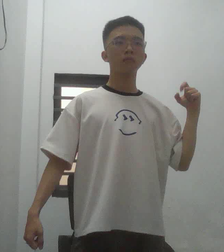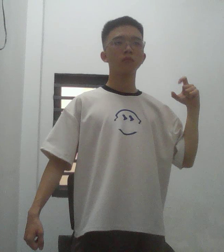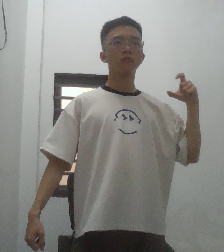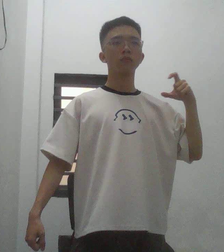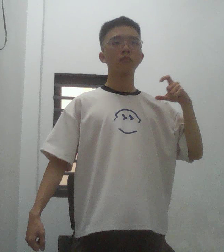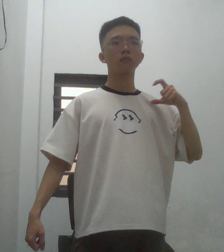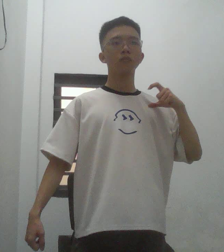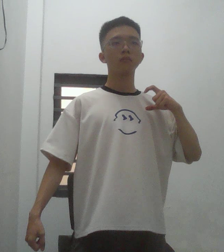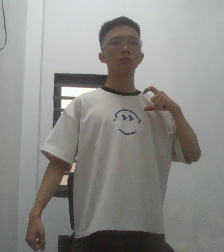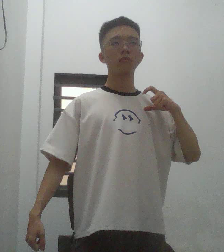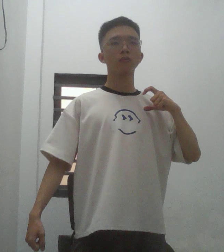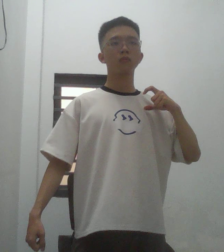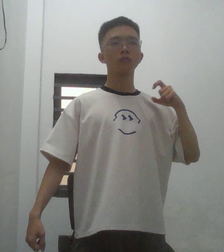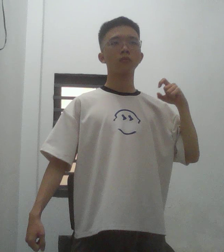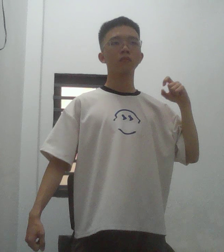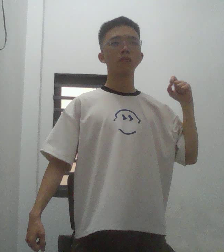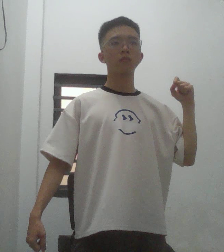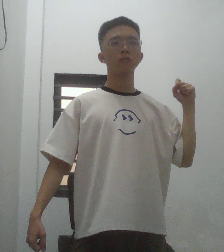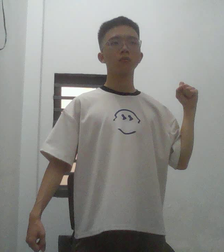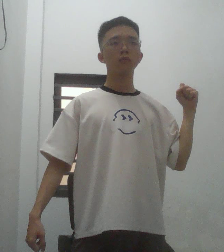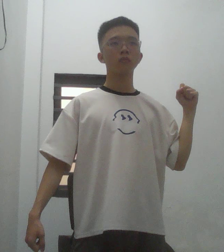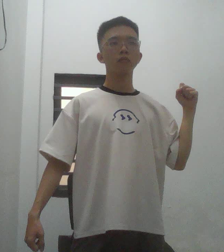giau co